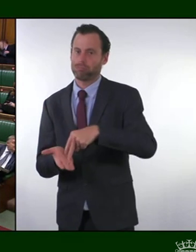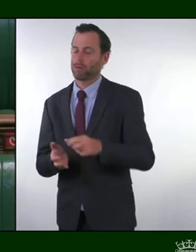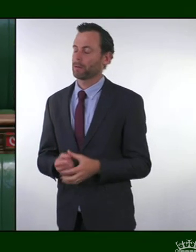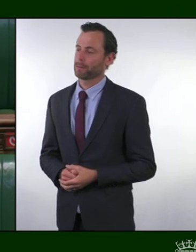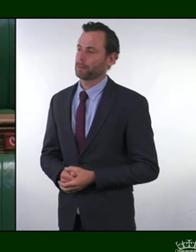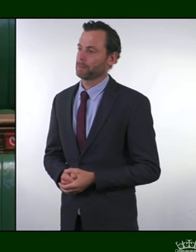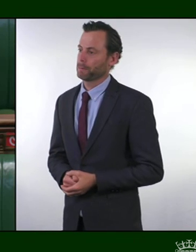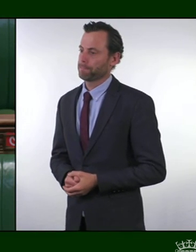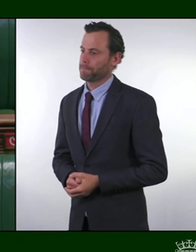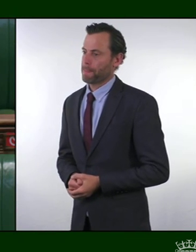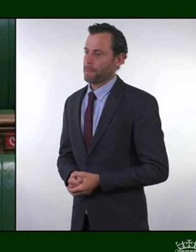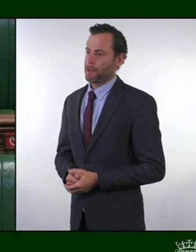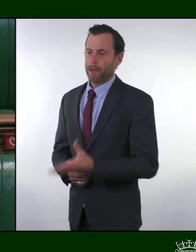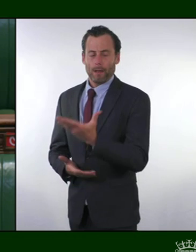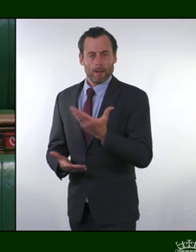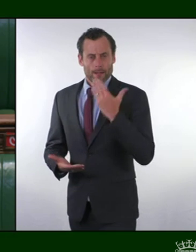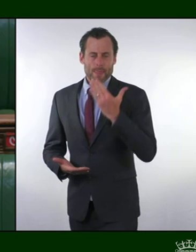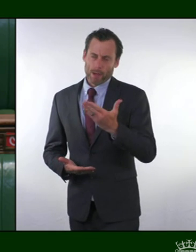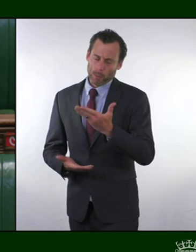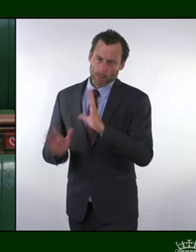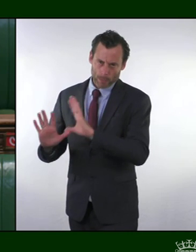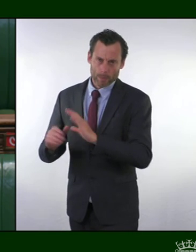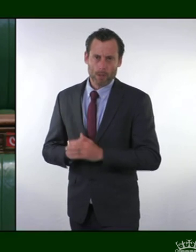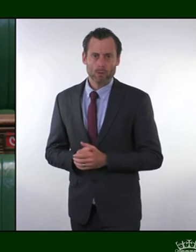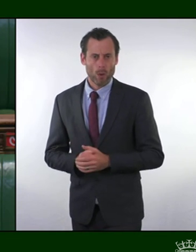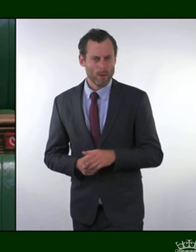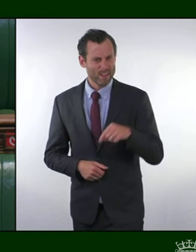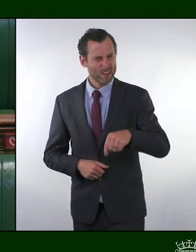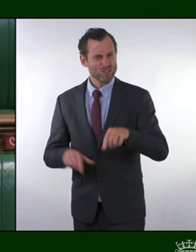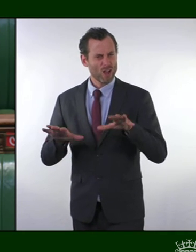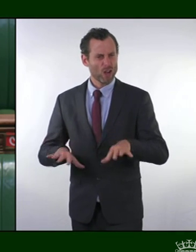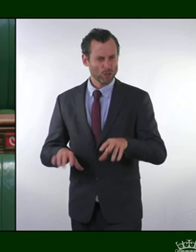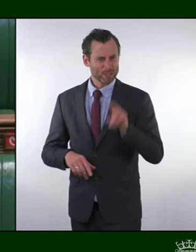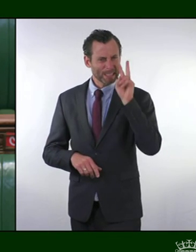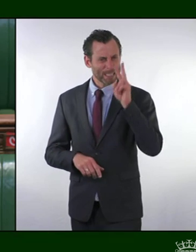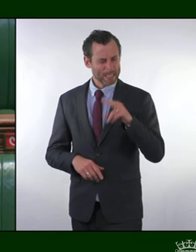Our country has been through a great deal over these past few months.